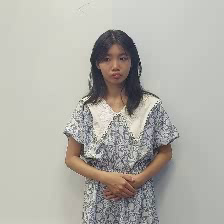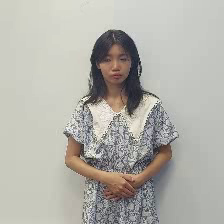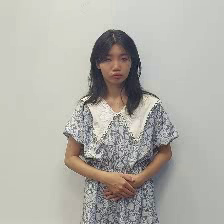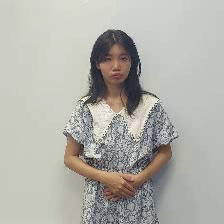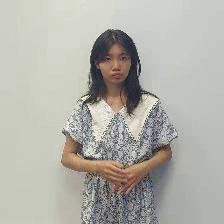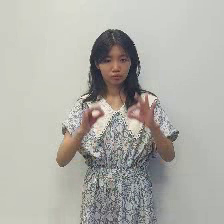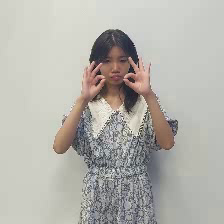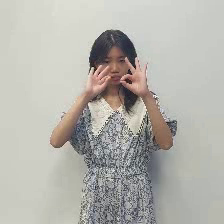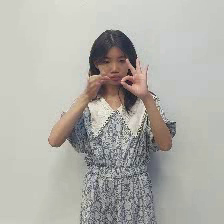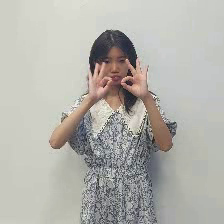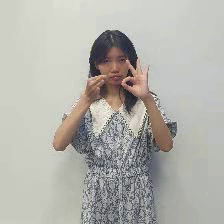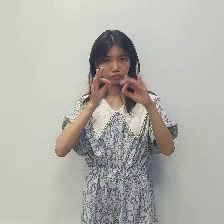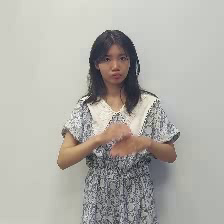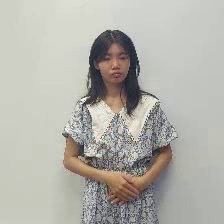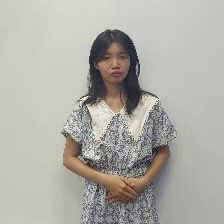Rau